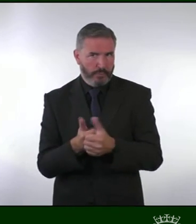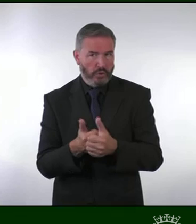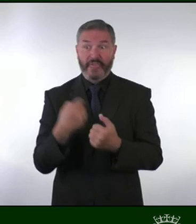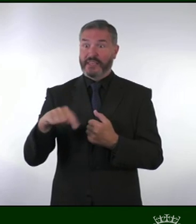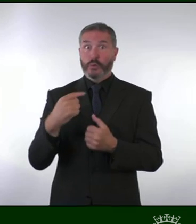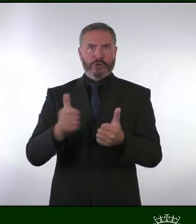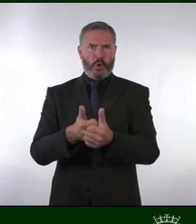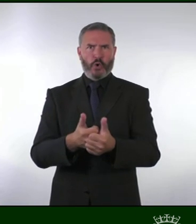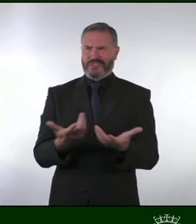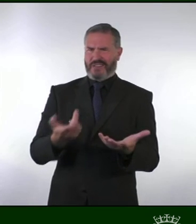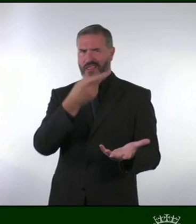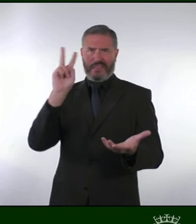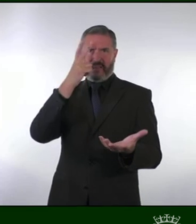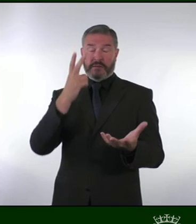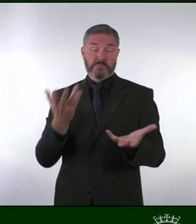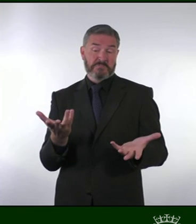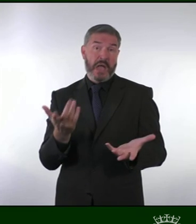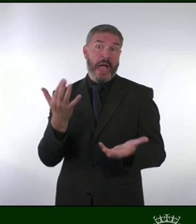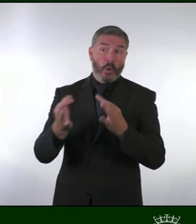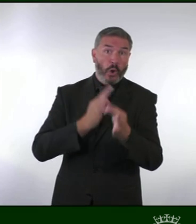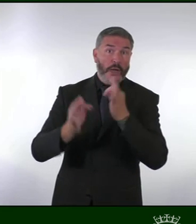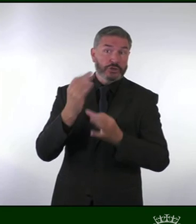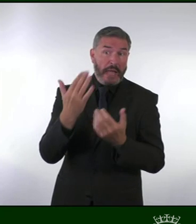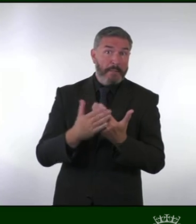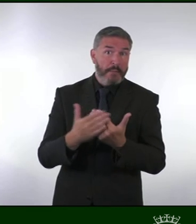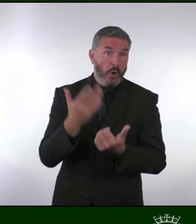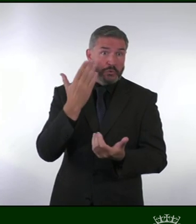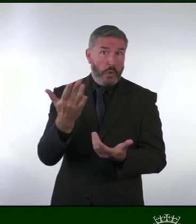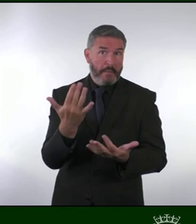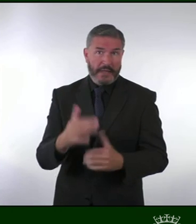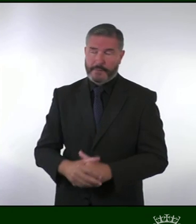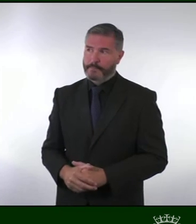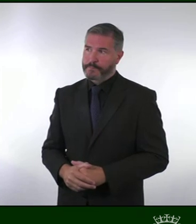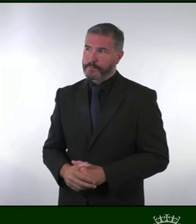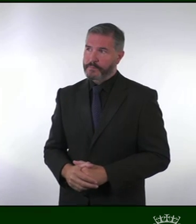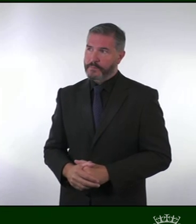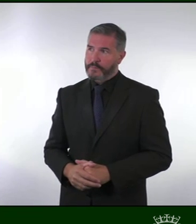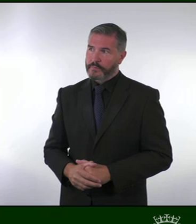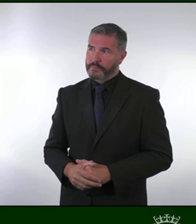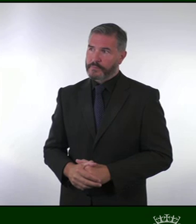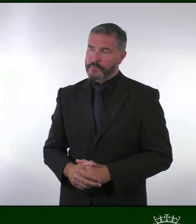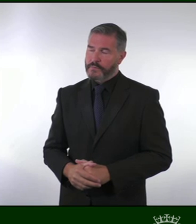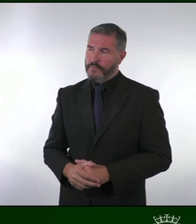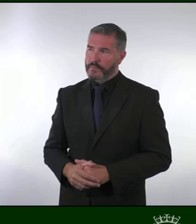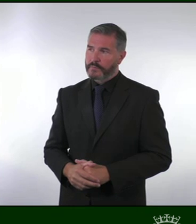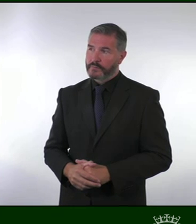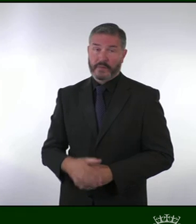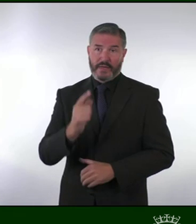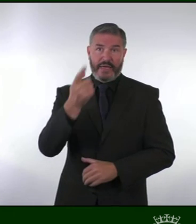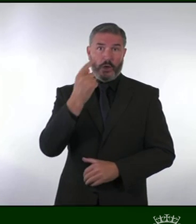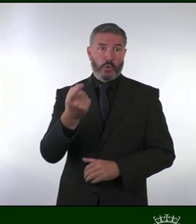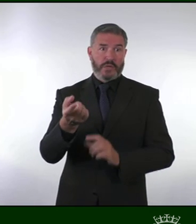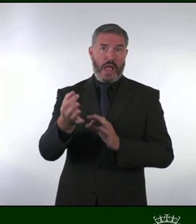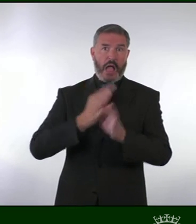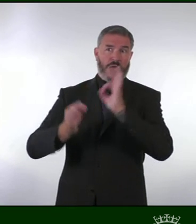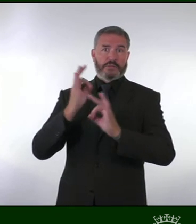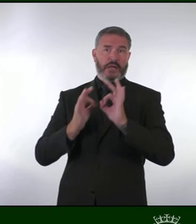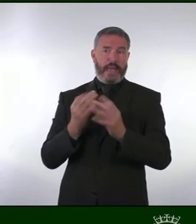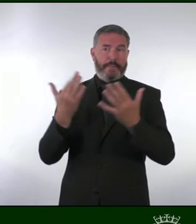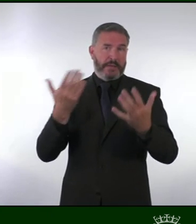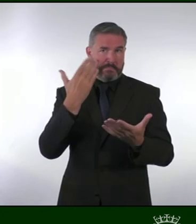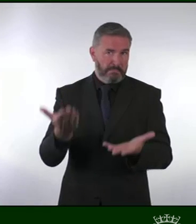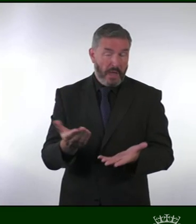I am glad he is with us this week. I do not know how many more questions he has got since you allowed him to come back, Mr Speaker, throughout this session.